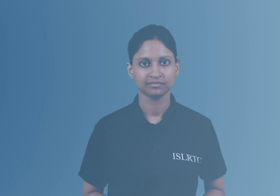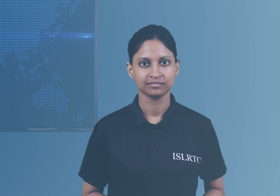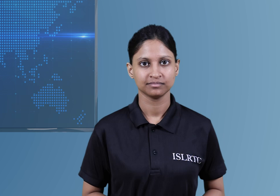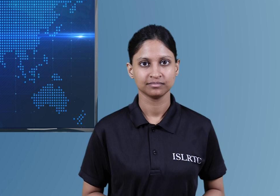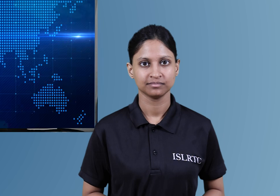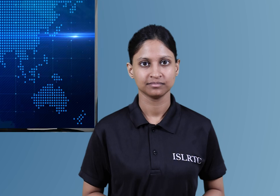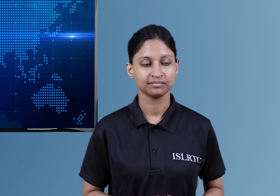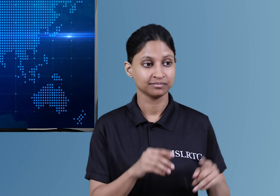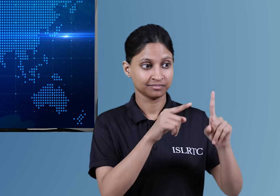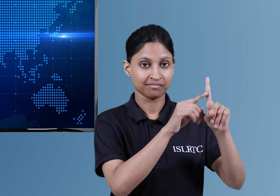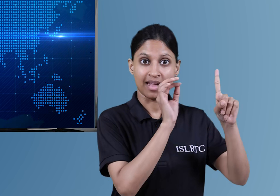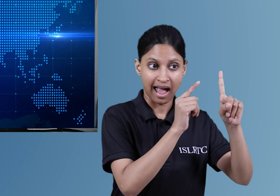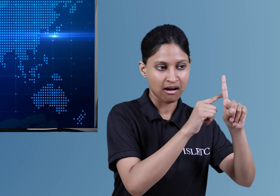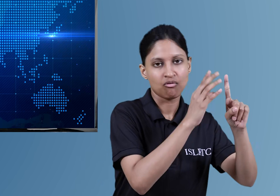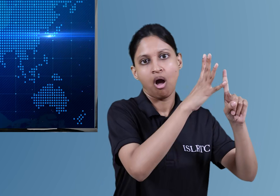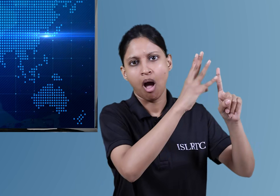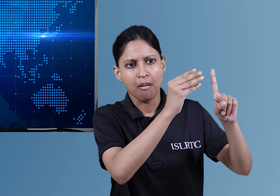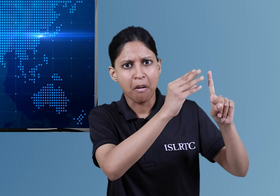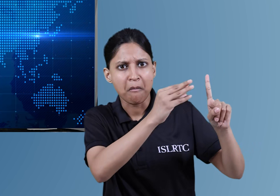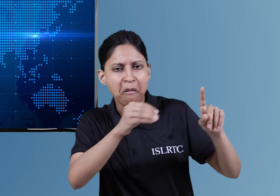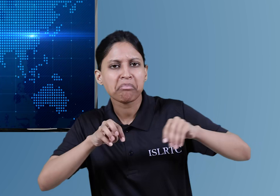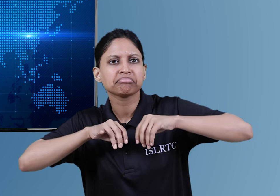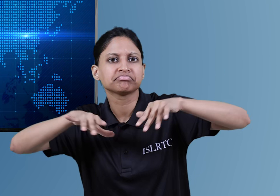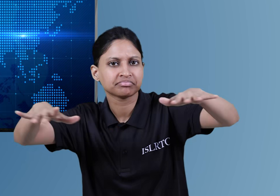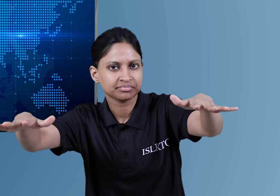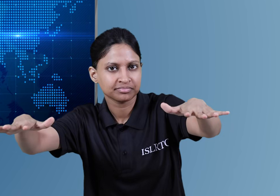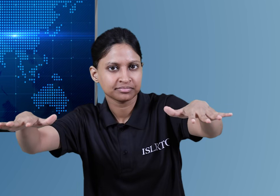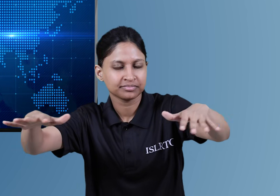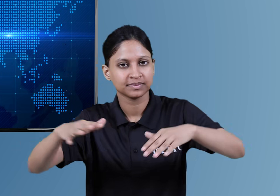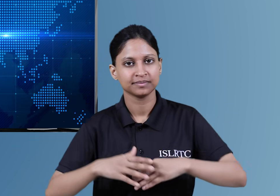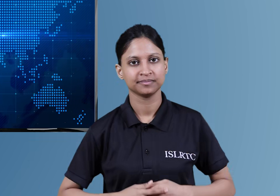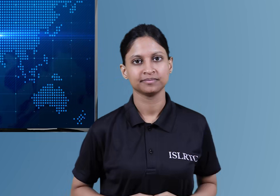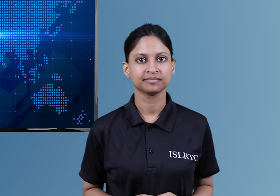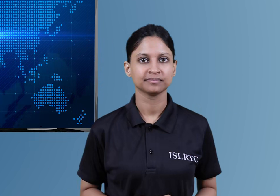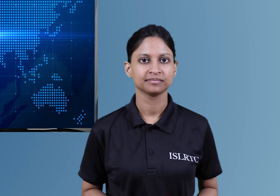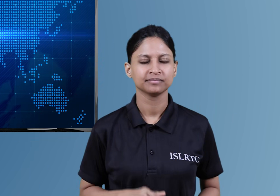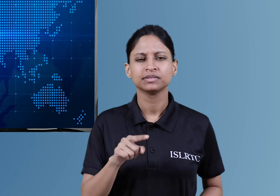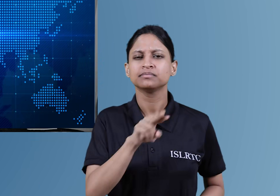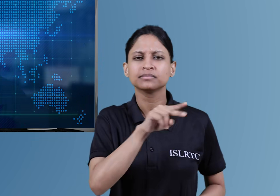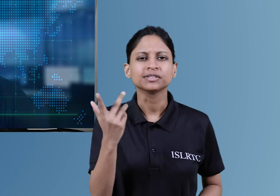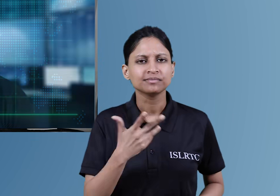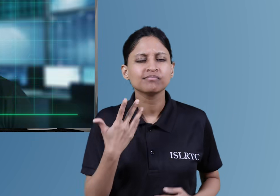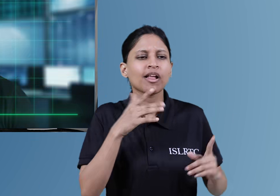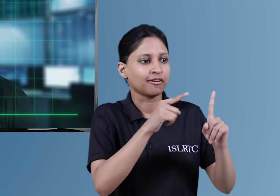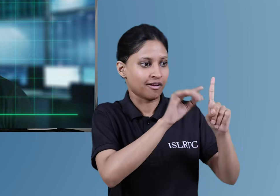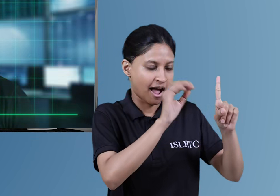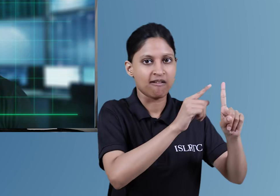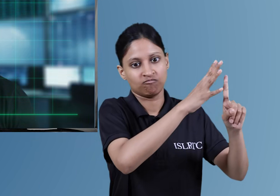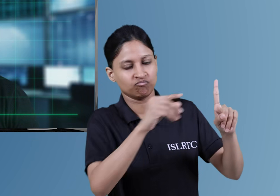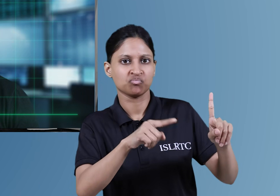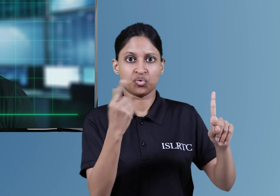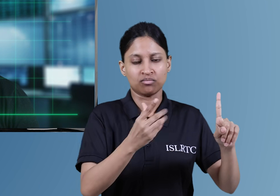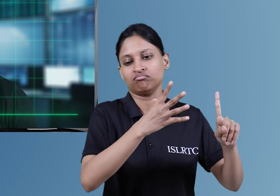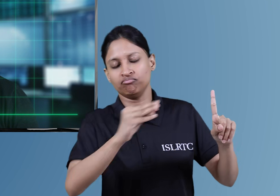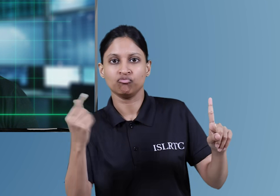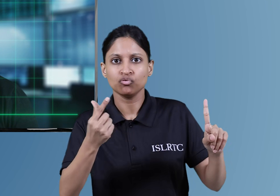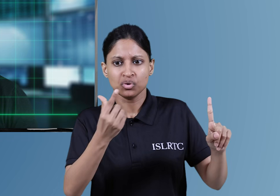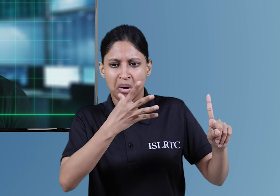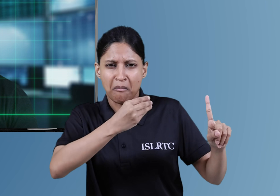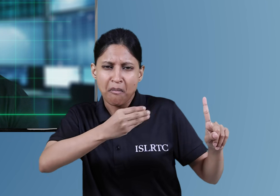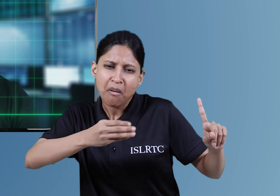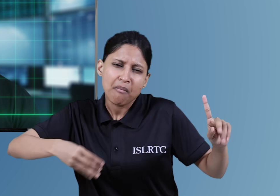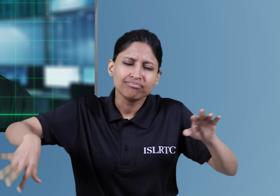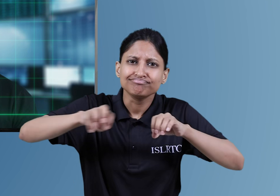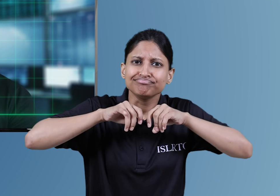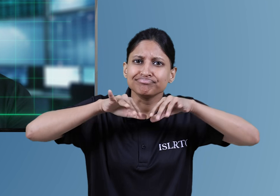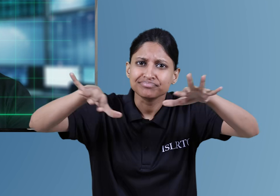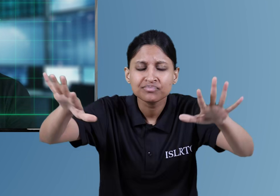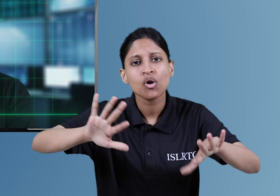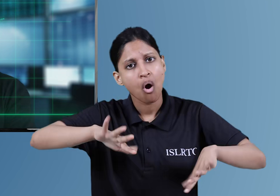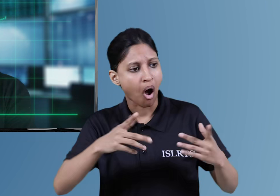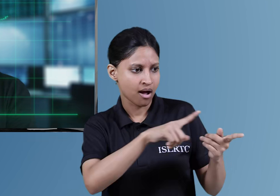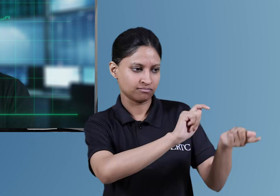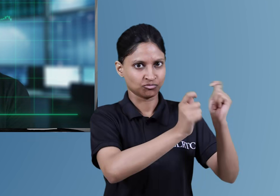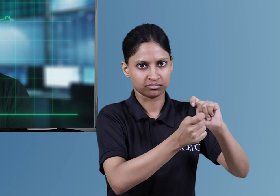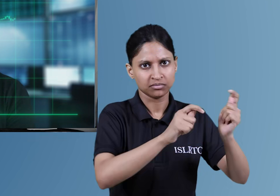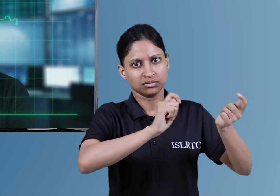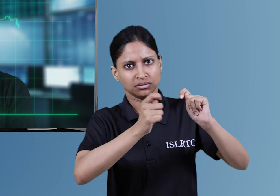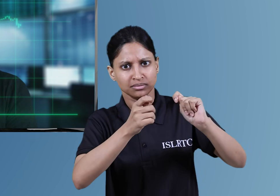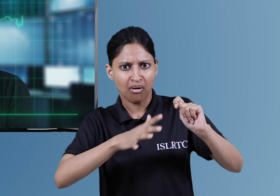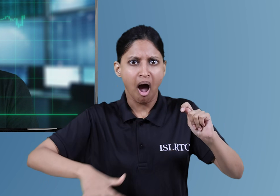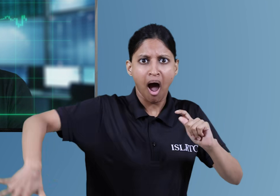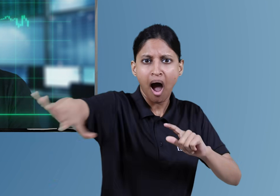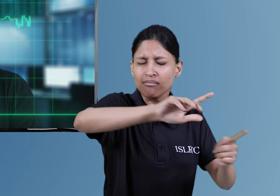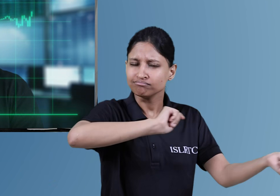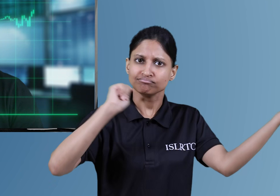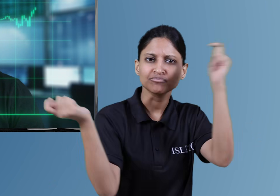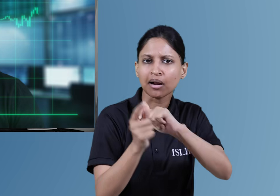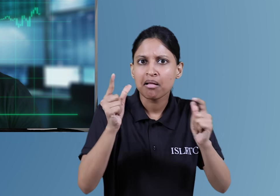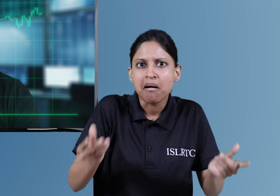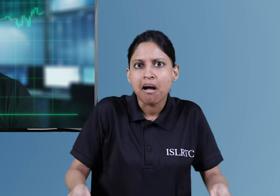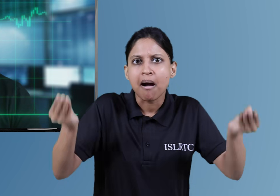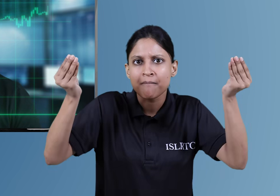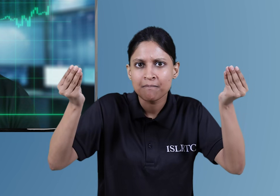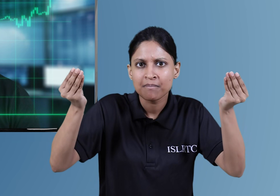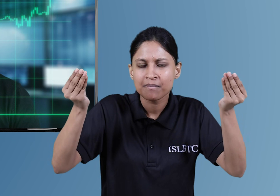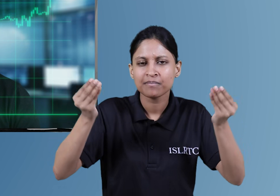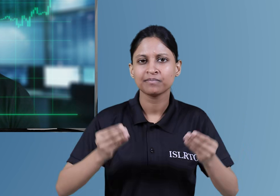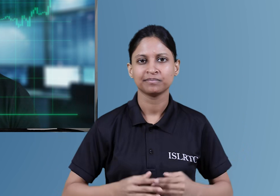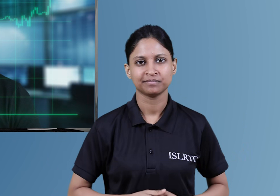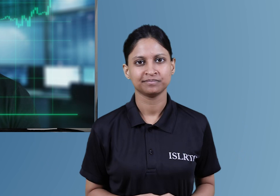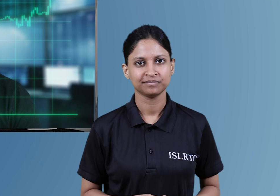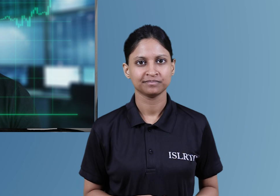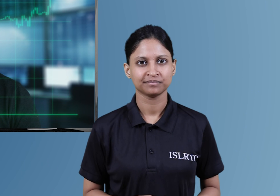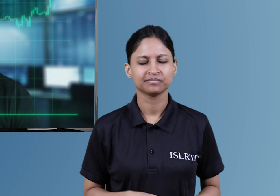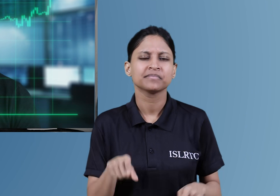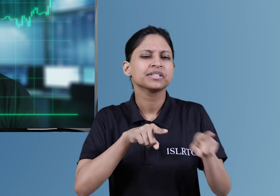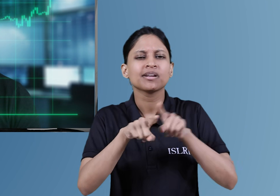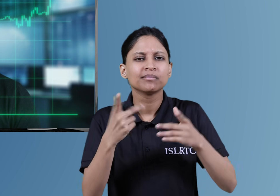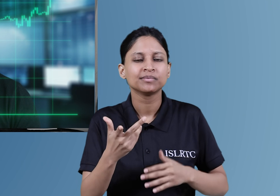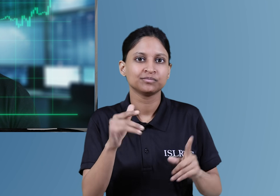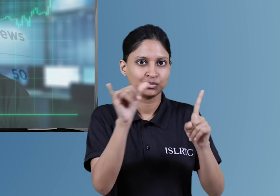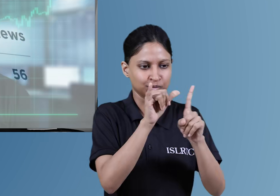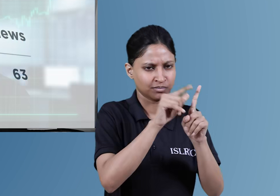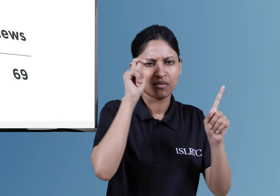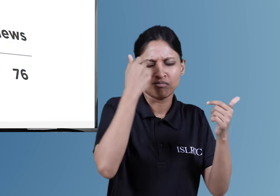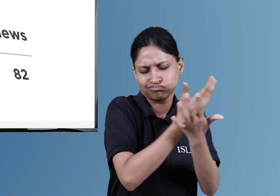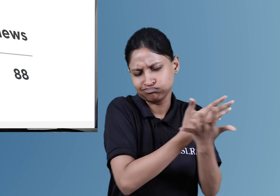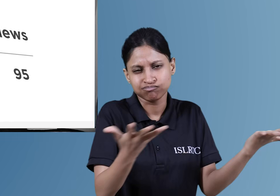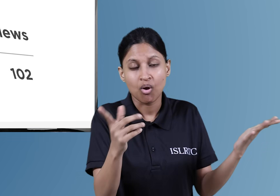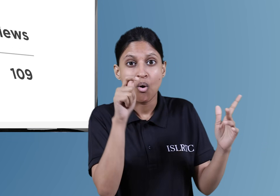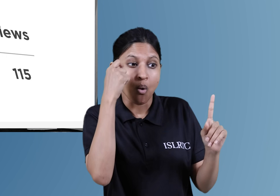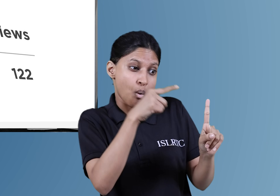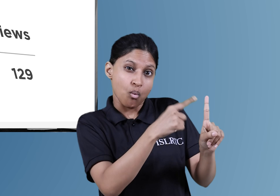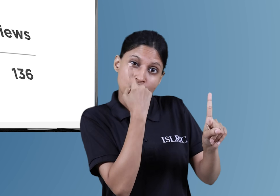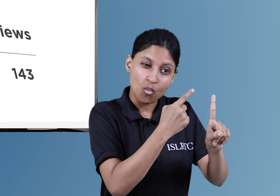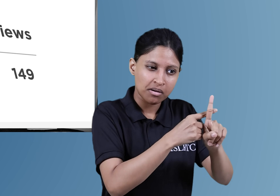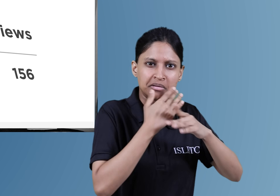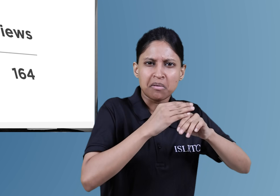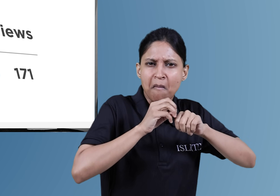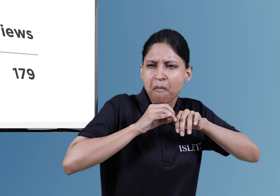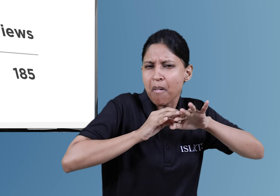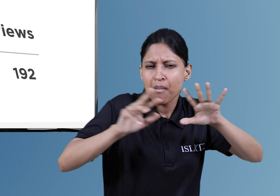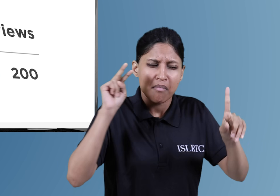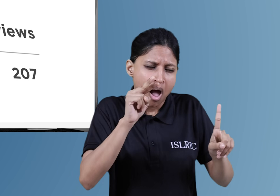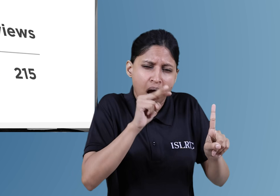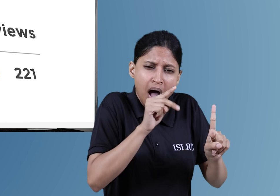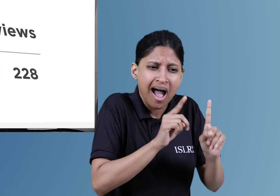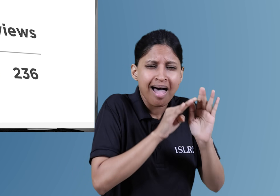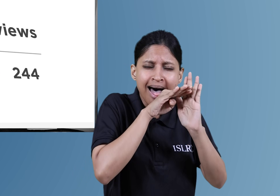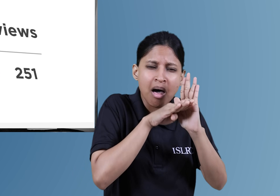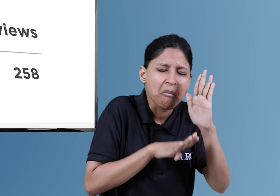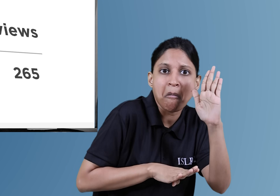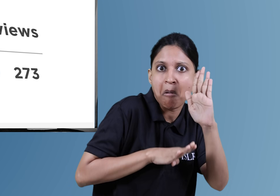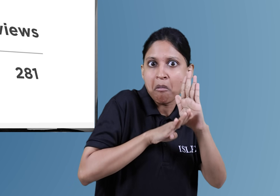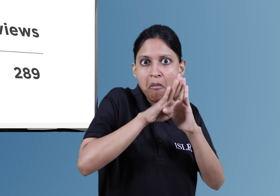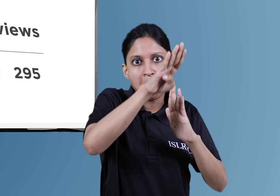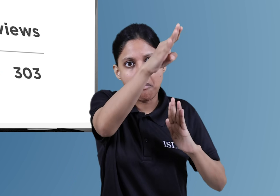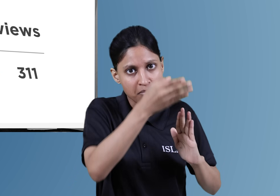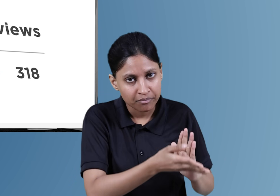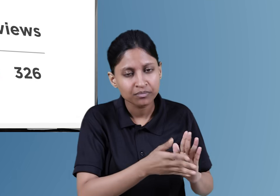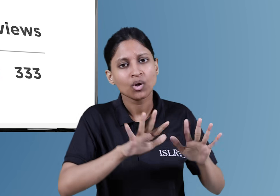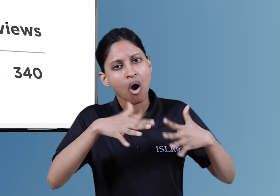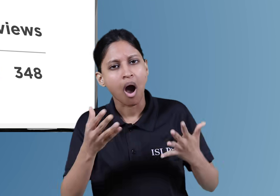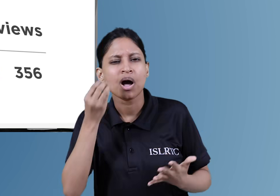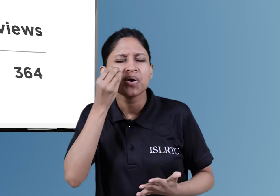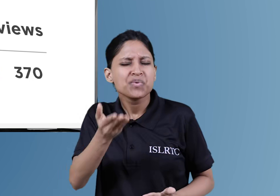Trend A general direction in which something is developing or changing. Example: 1. A YouTube video is on trend